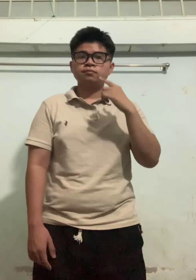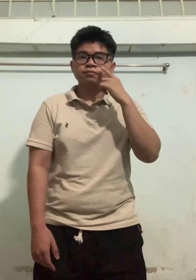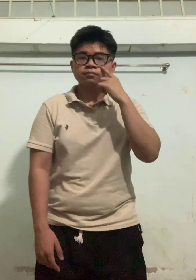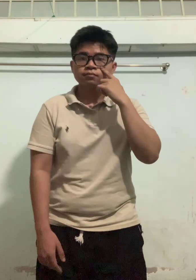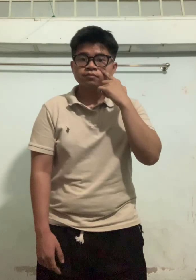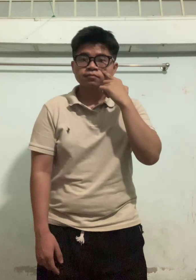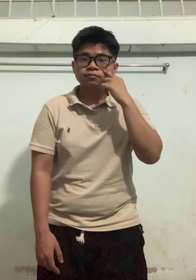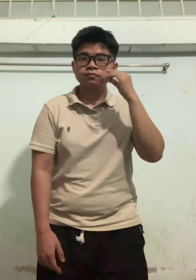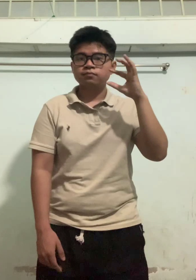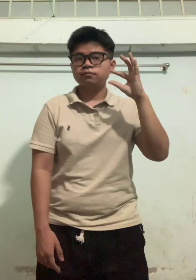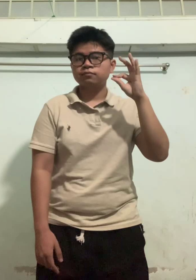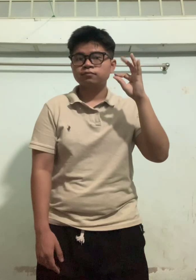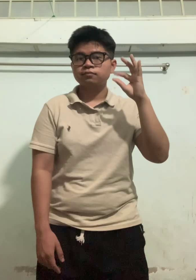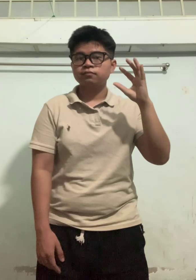lam quen